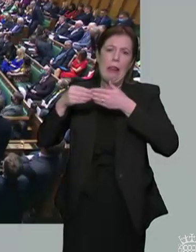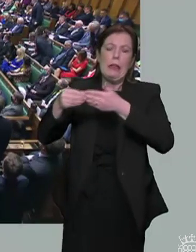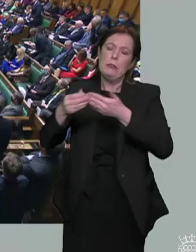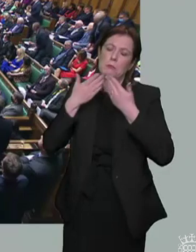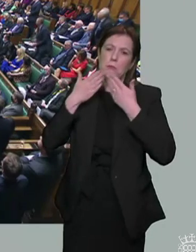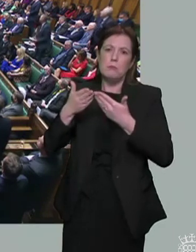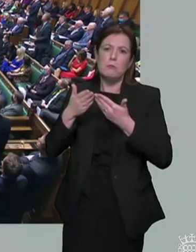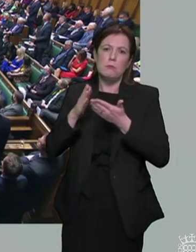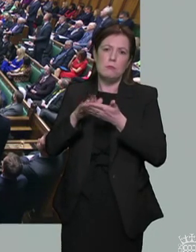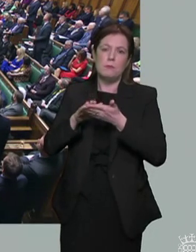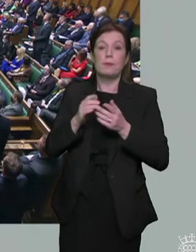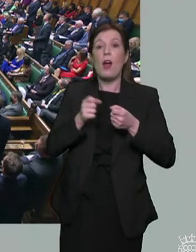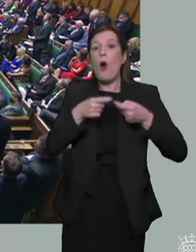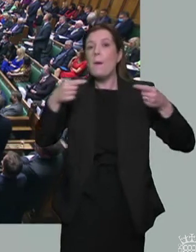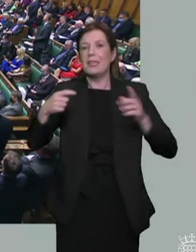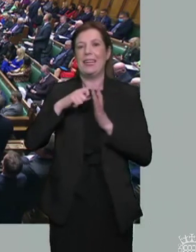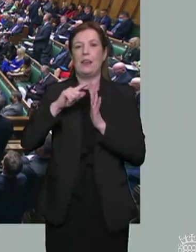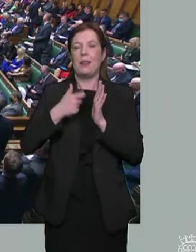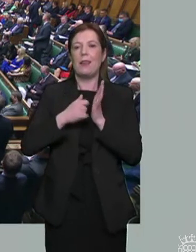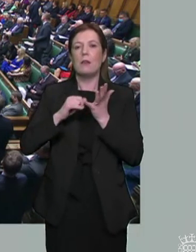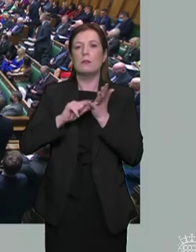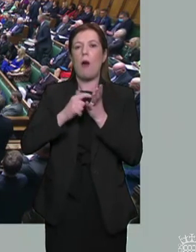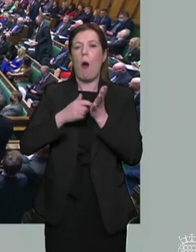We now come to the Leader of the Opposition.